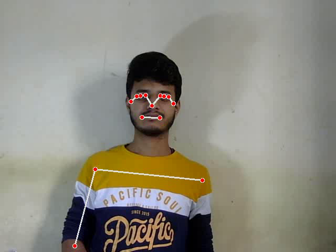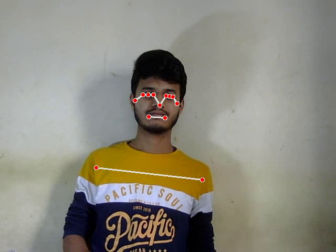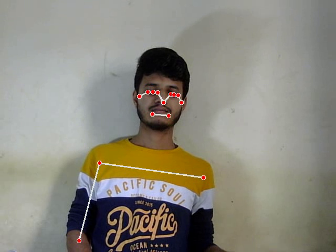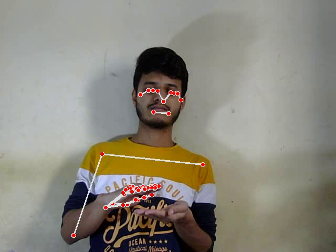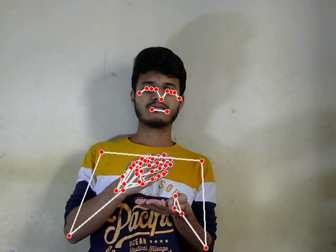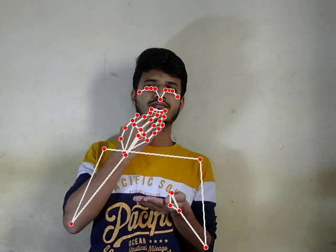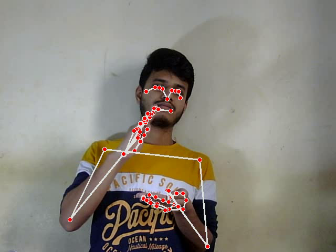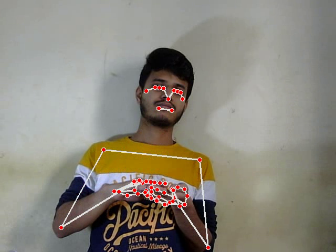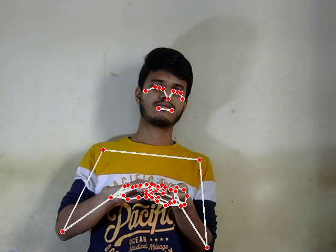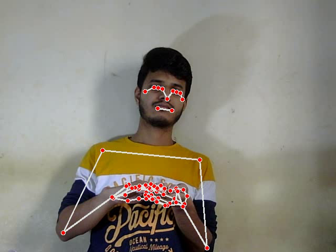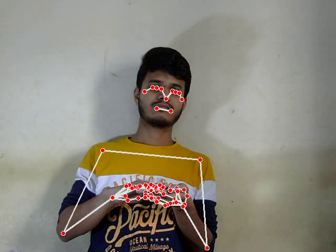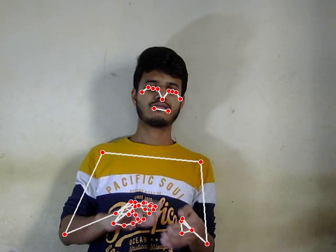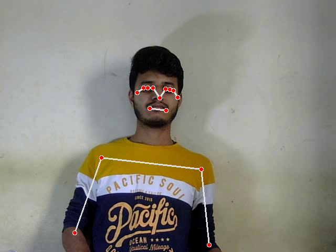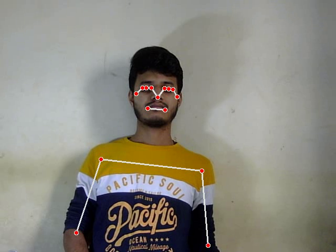bad